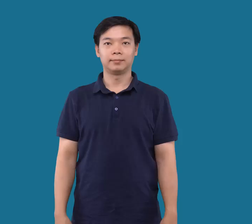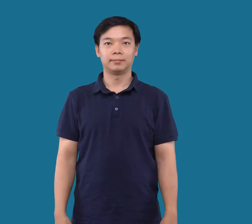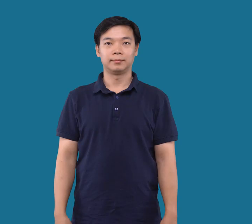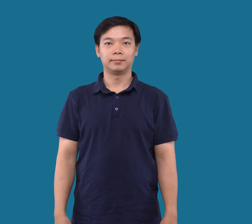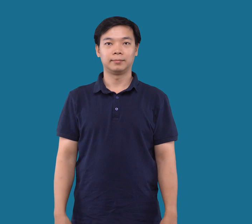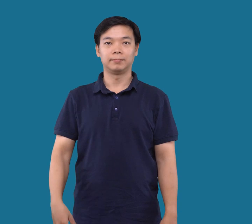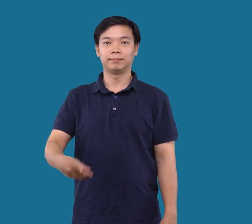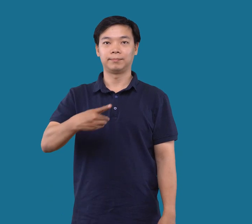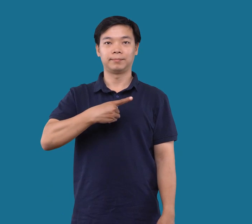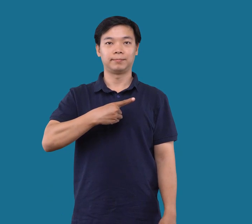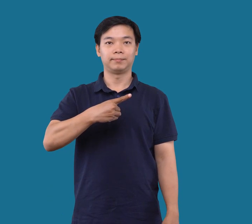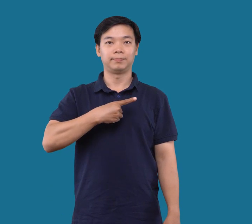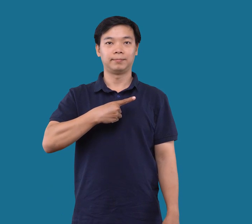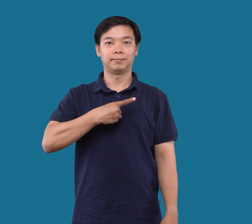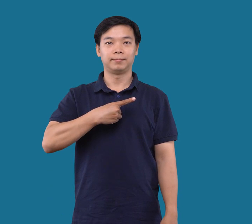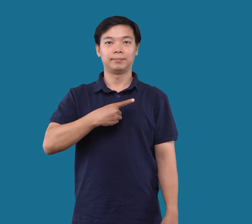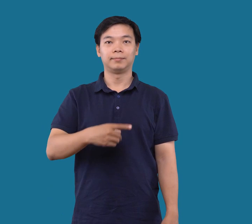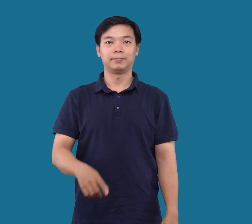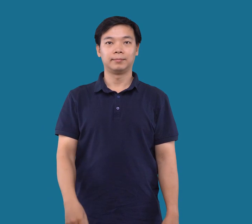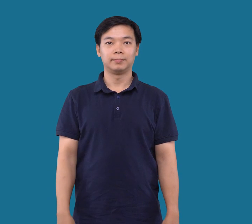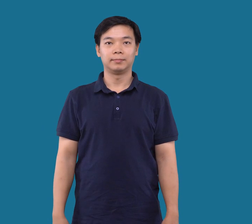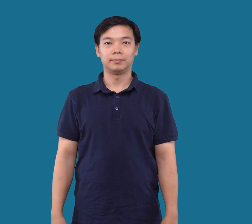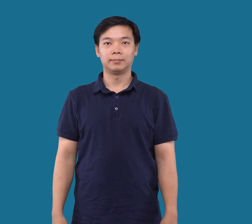con dâu